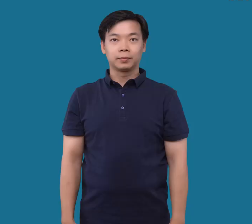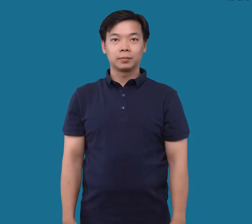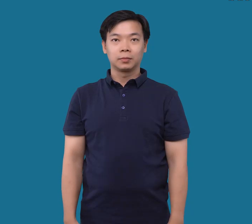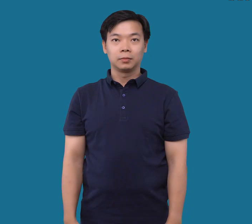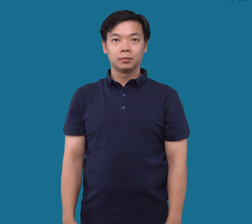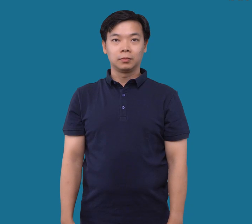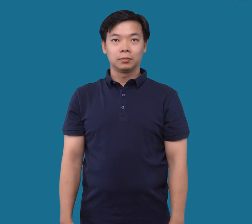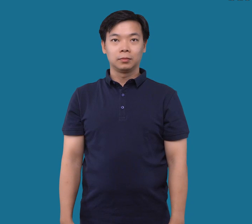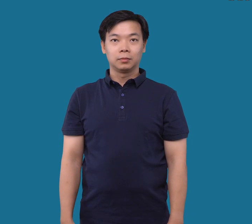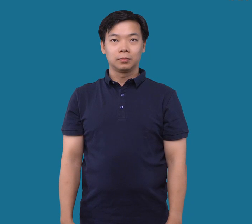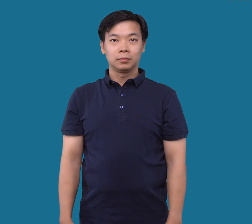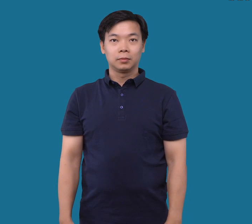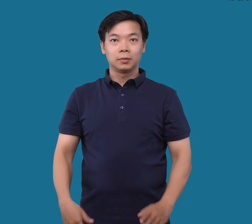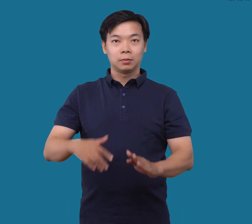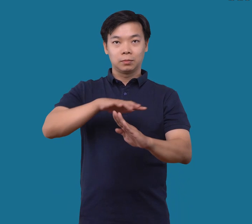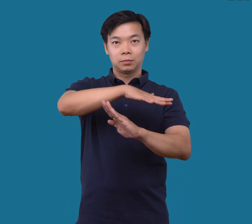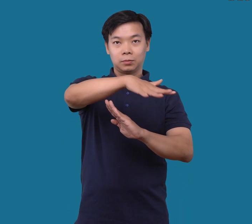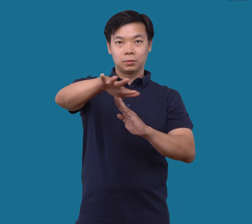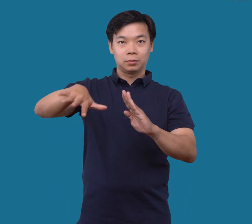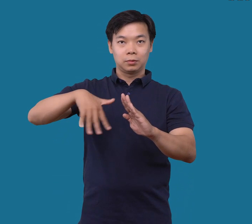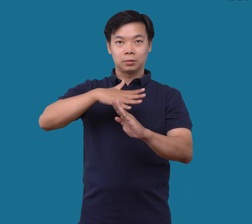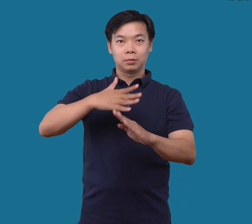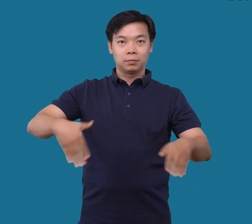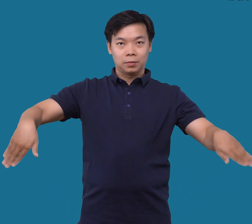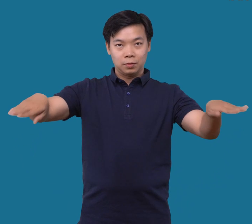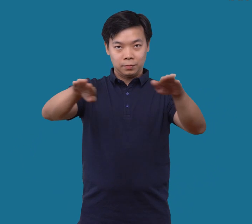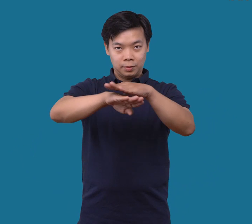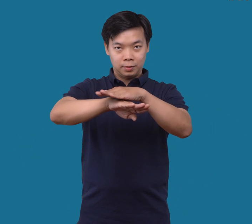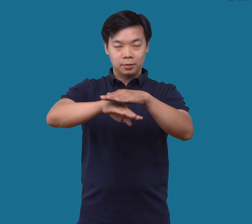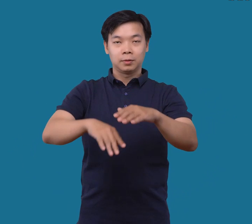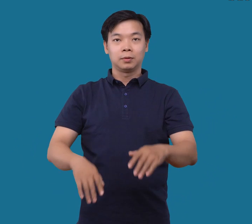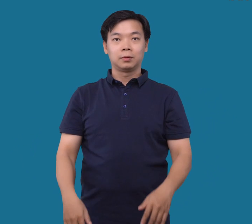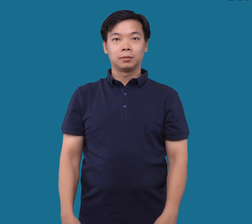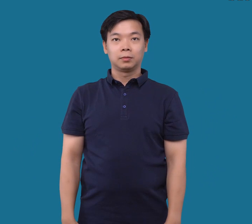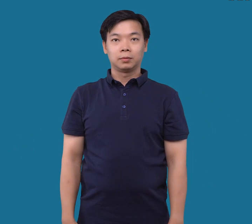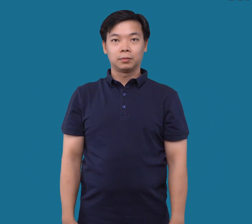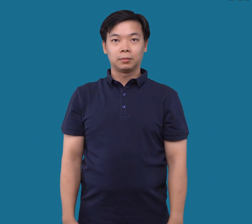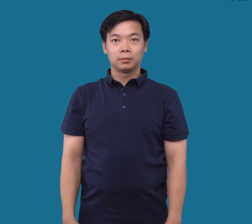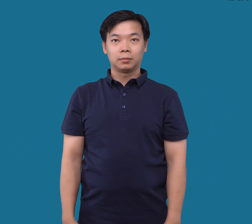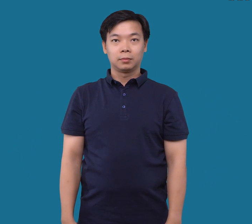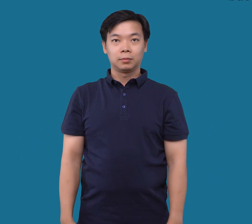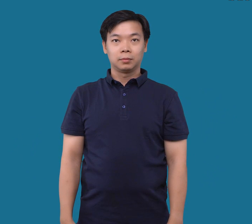bảo vệ môi trường